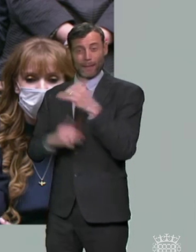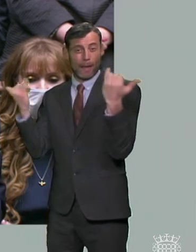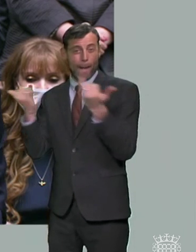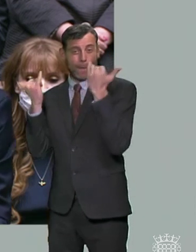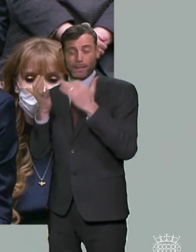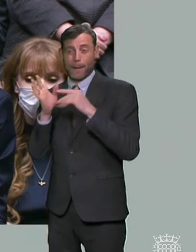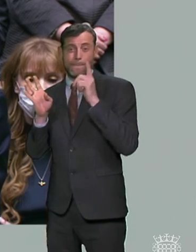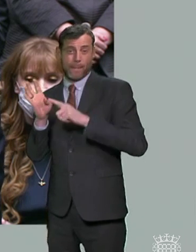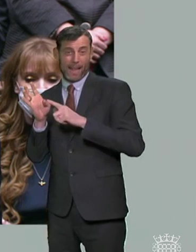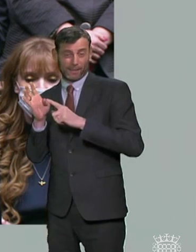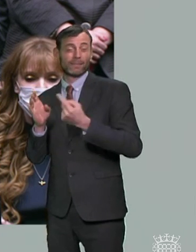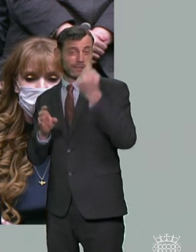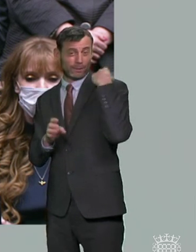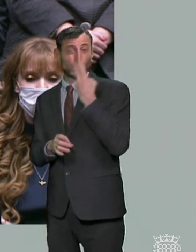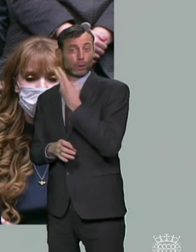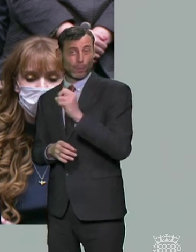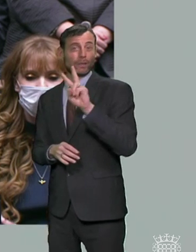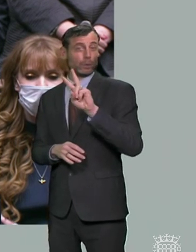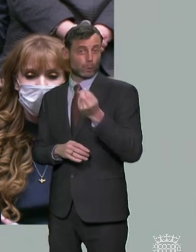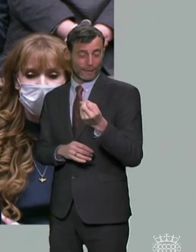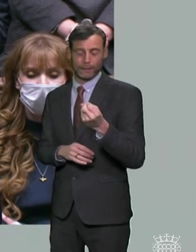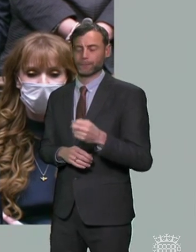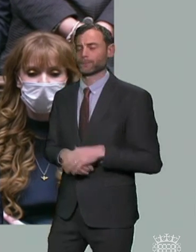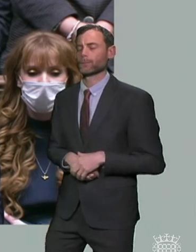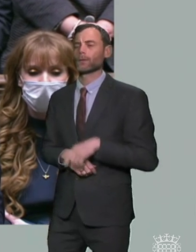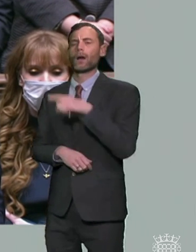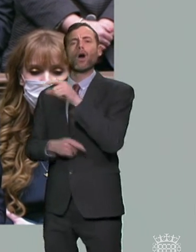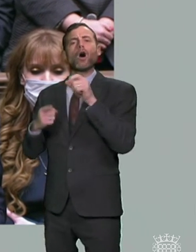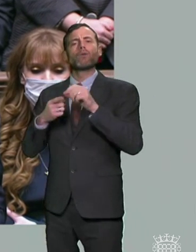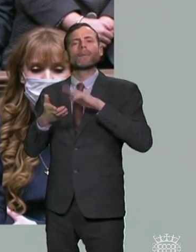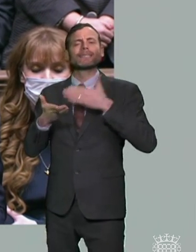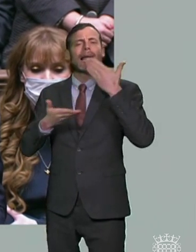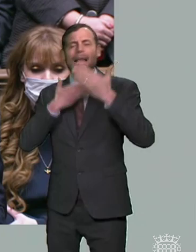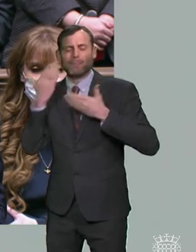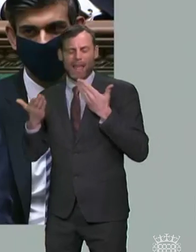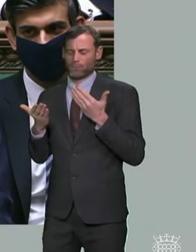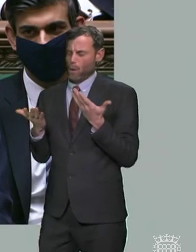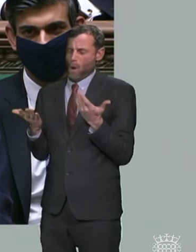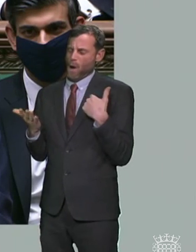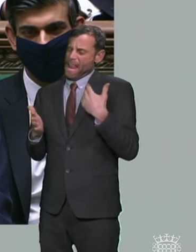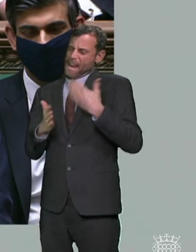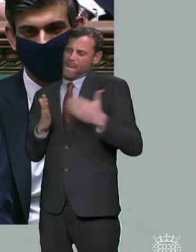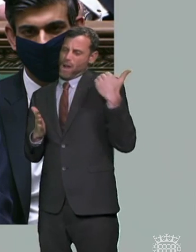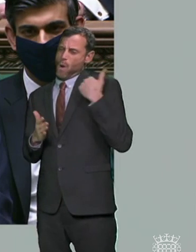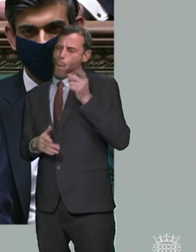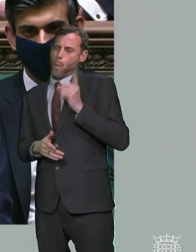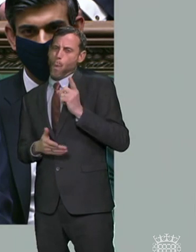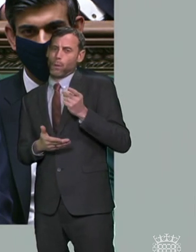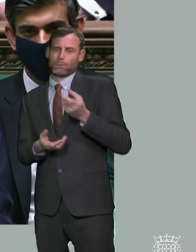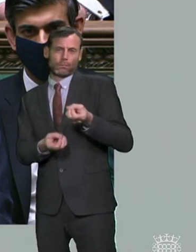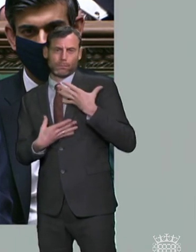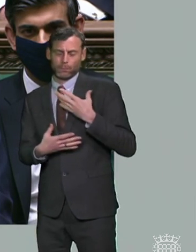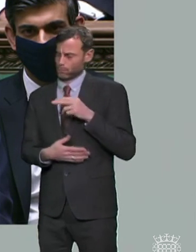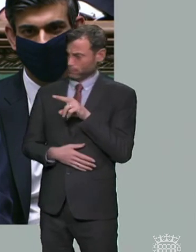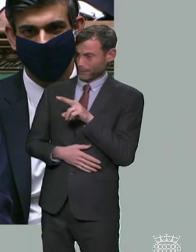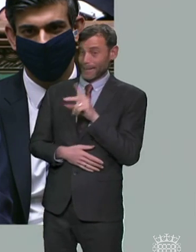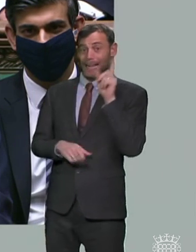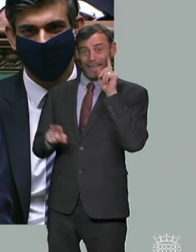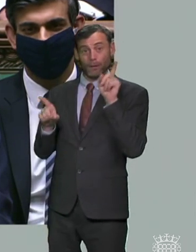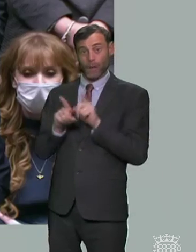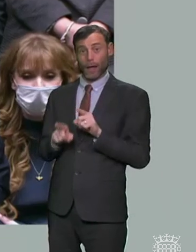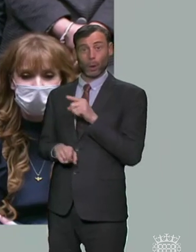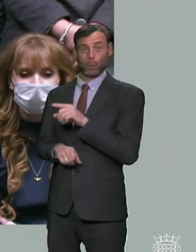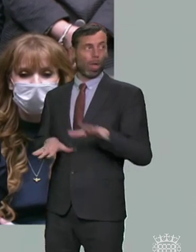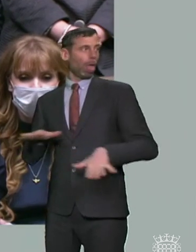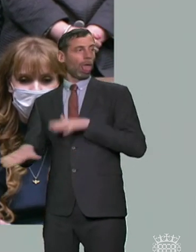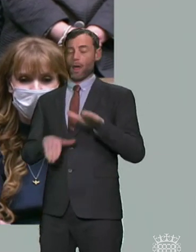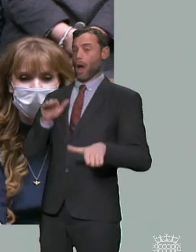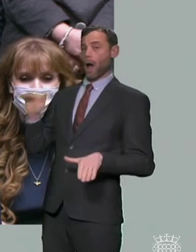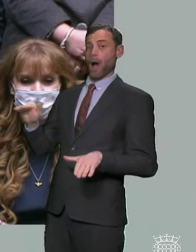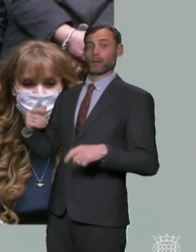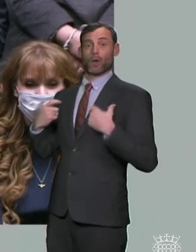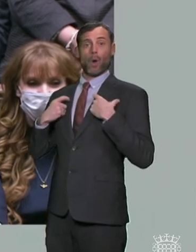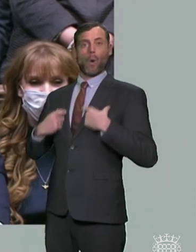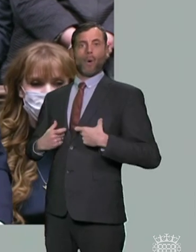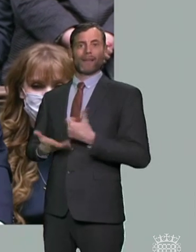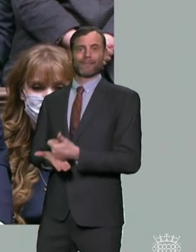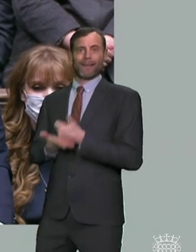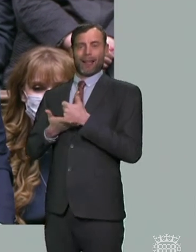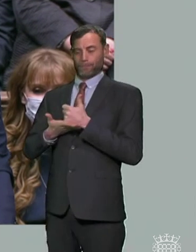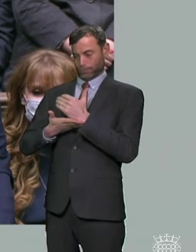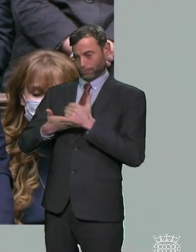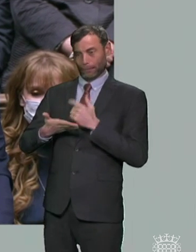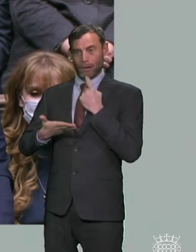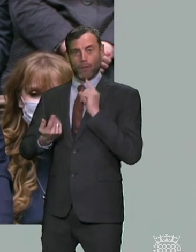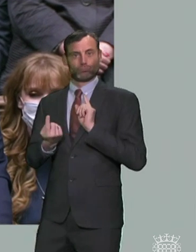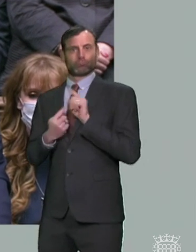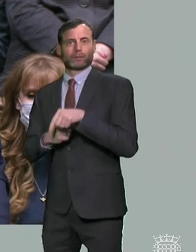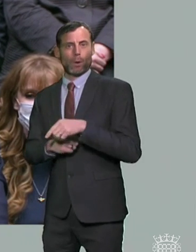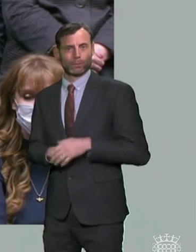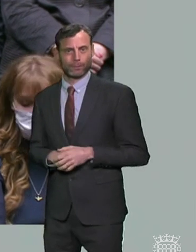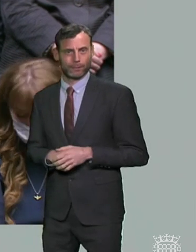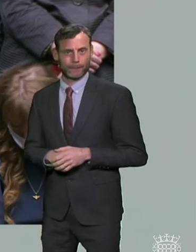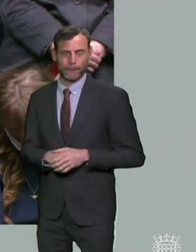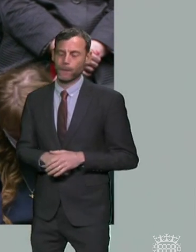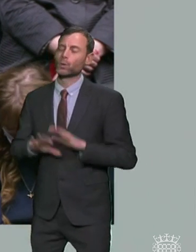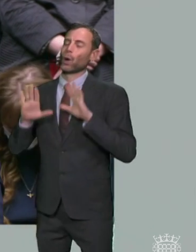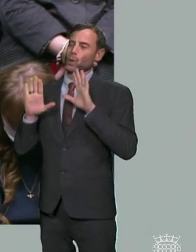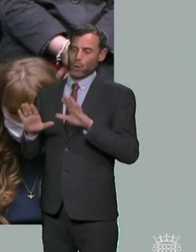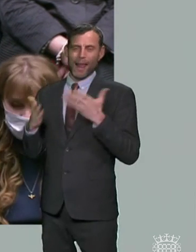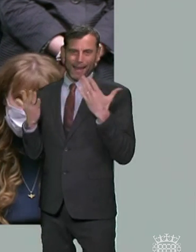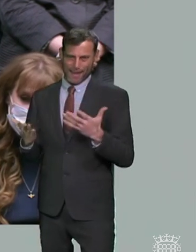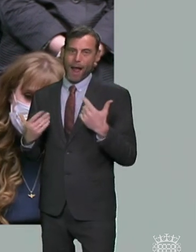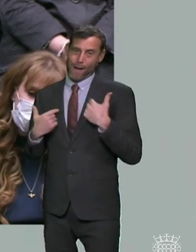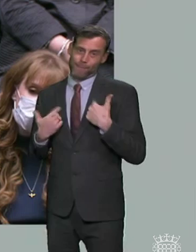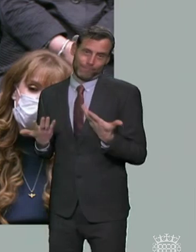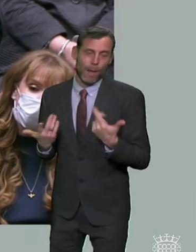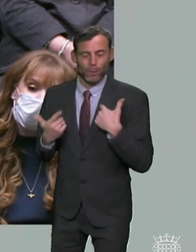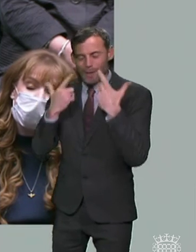I have heard the Prime Minister’s very carefully crafted response to that accusation; it almost sounds like a lawyer wrote it, so I will be equally careful with my question.